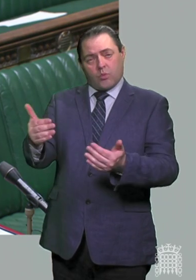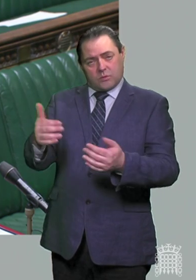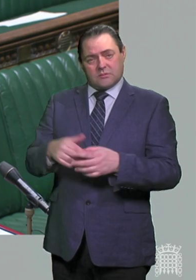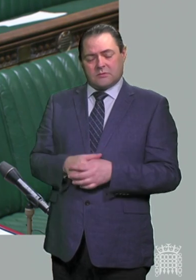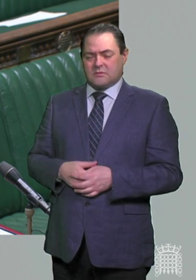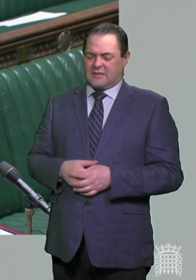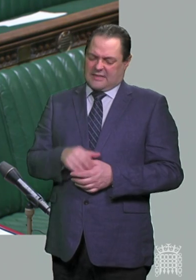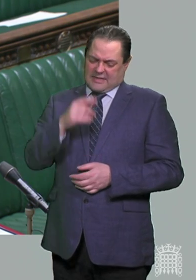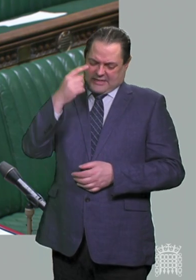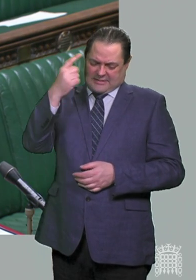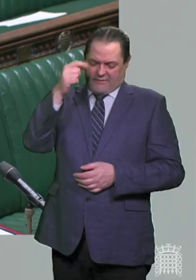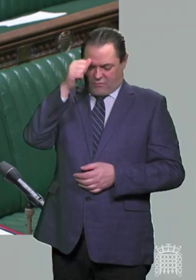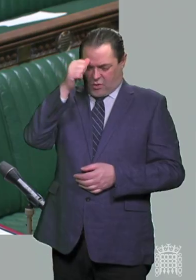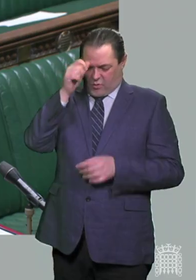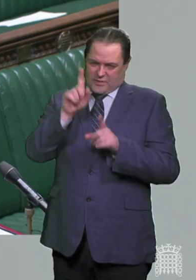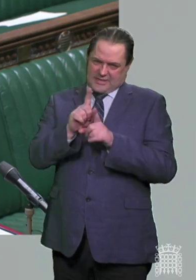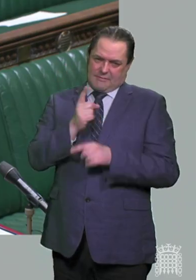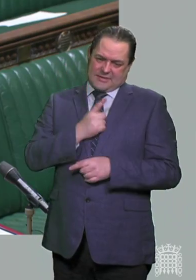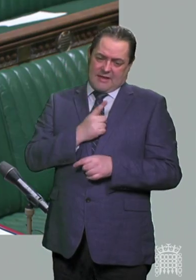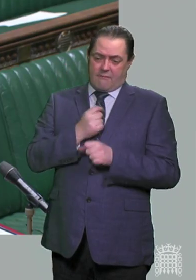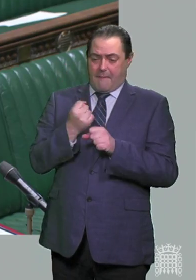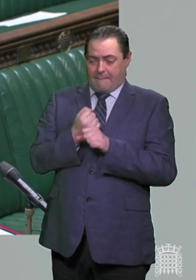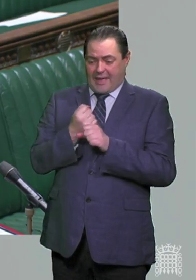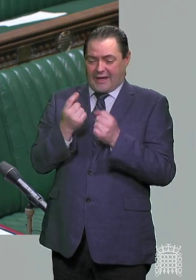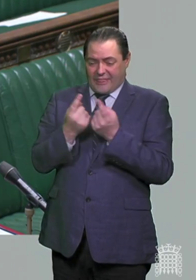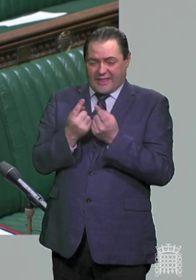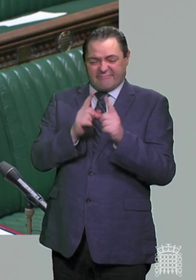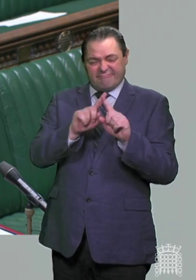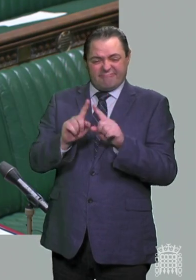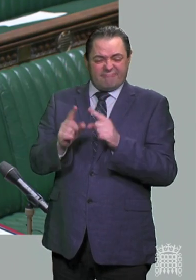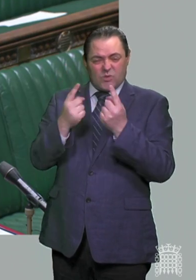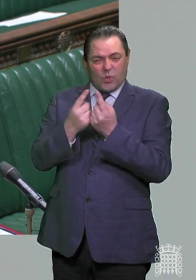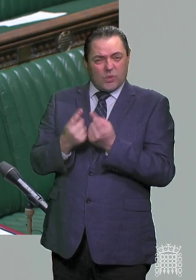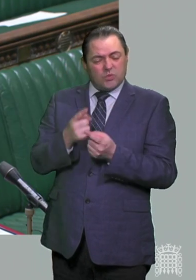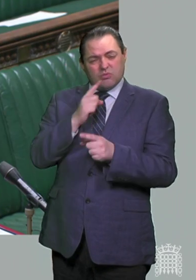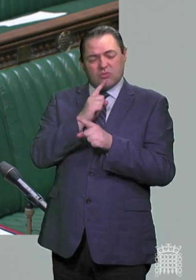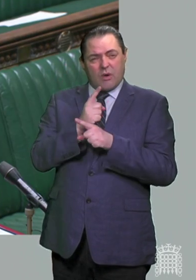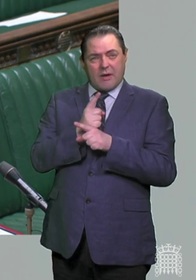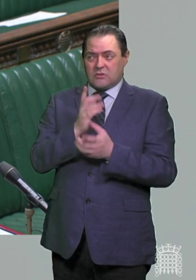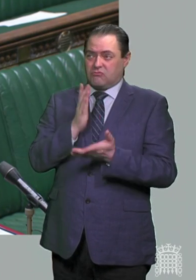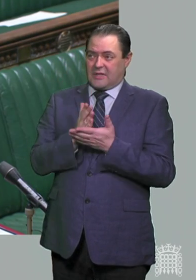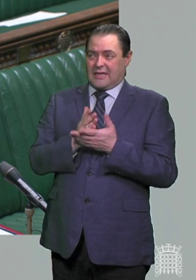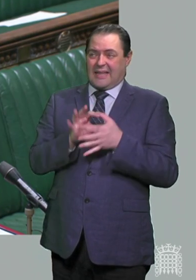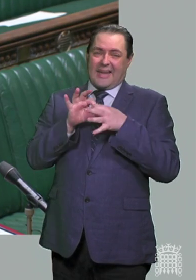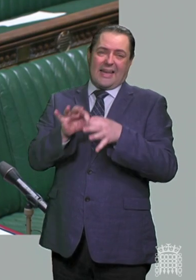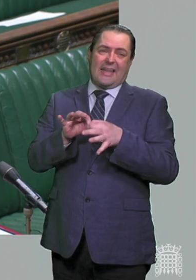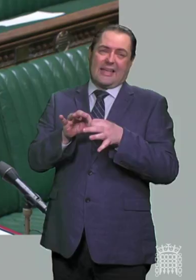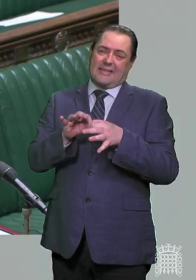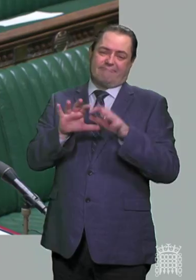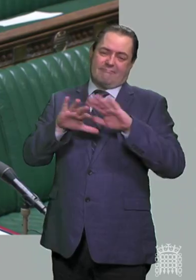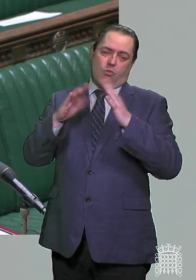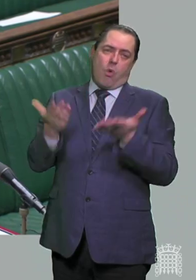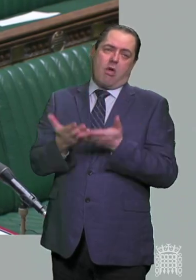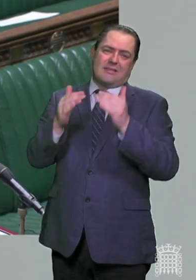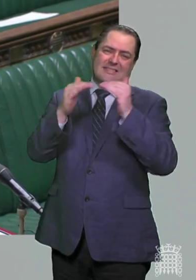The right honourable Gentleman knows, as I do, that the manufacturing of most of the kinds of goods to which he is referring is done to international standards.